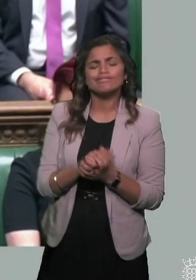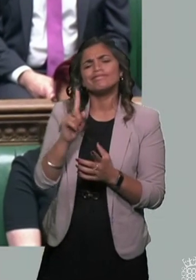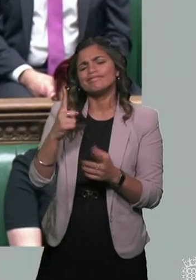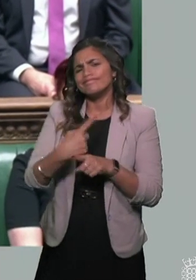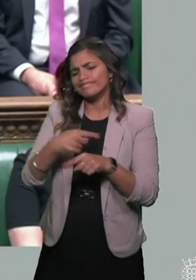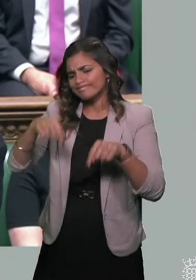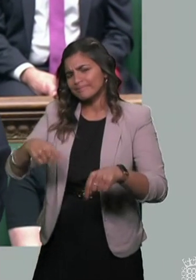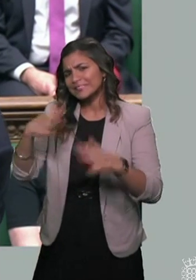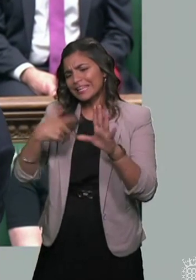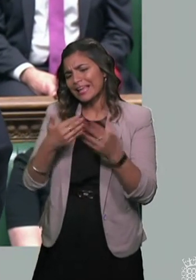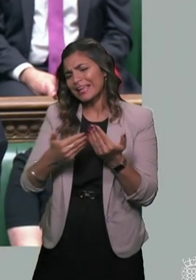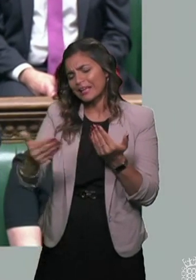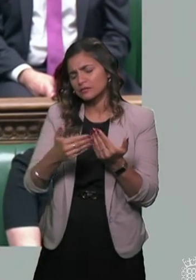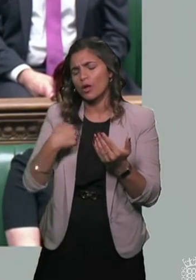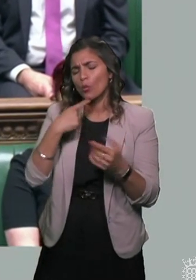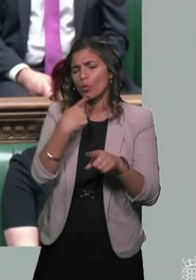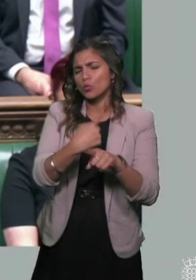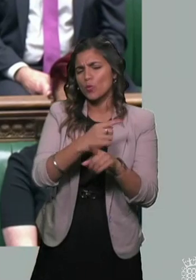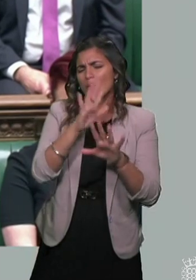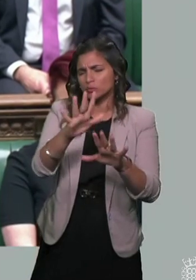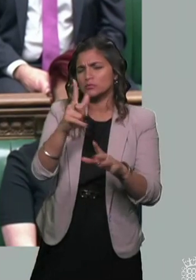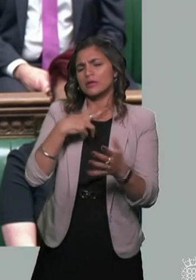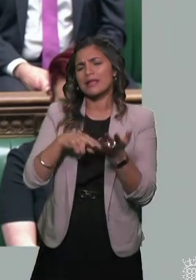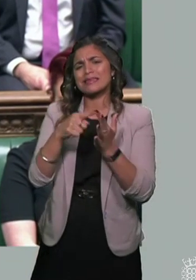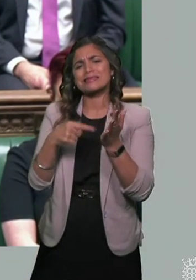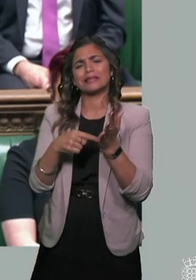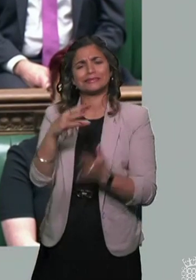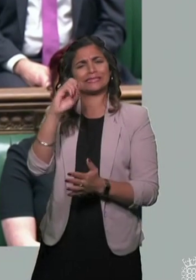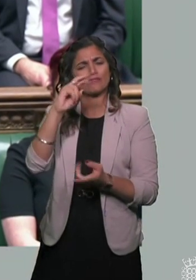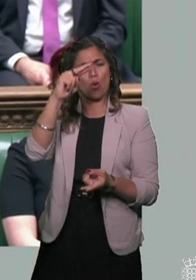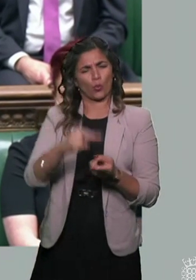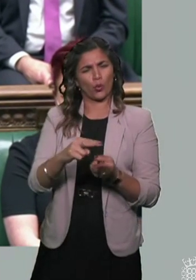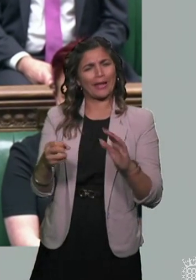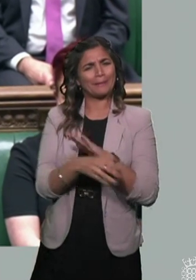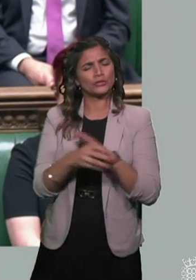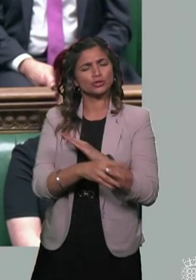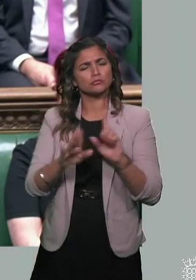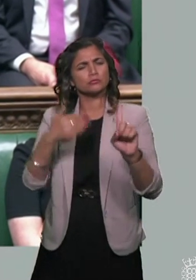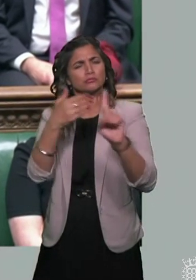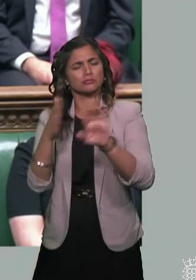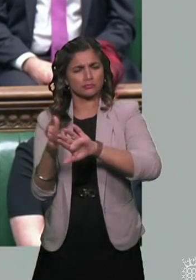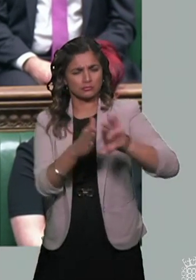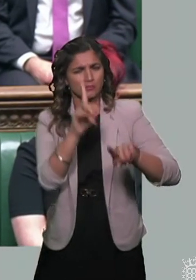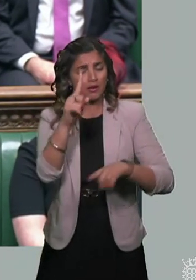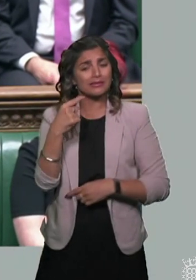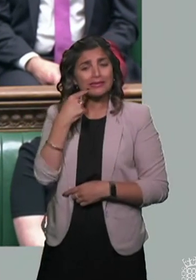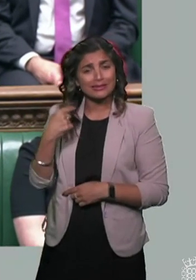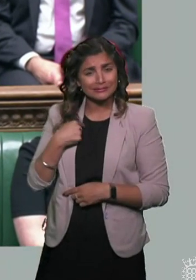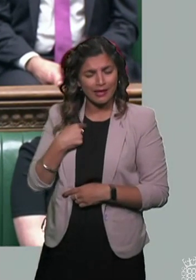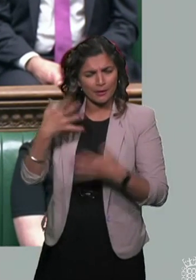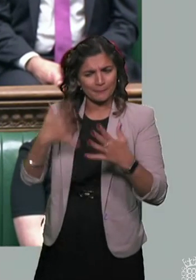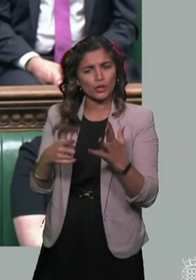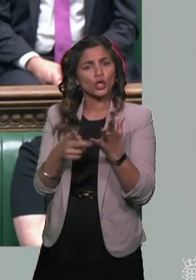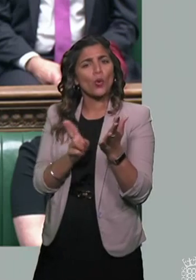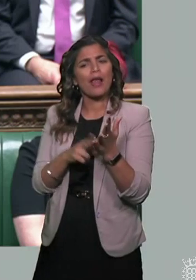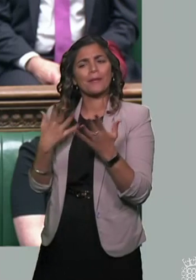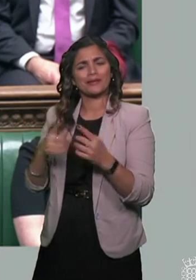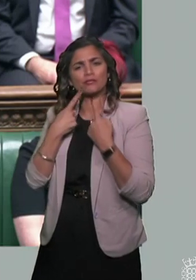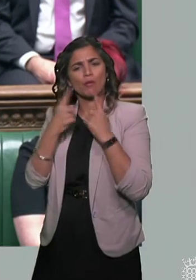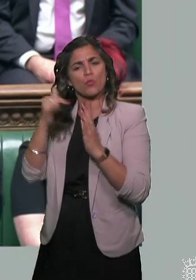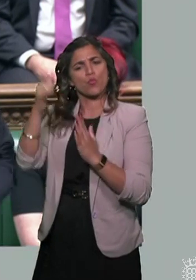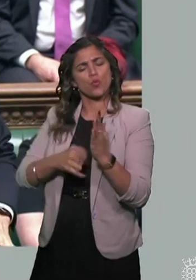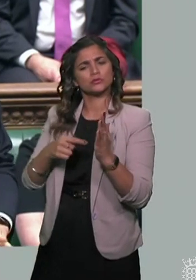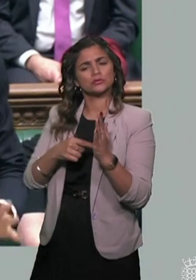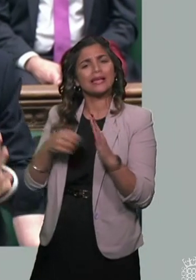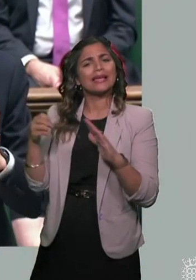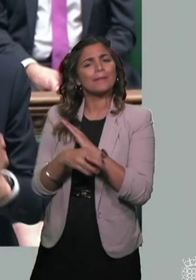I will come to net zero targets for the middle of the century in a moment, but yesterday he will know that a very important report came out from the United Nations, the United Nations Environment Programme “Emissions Gap” report.